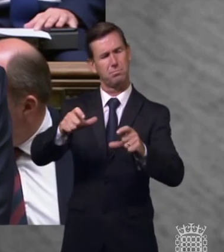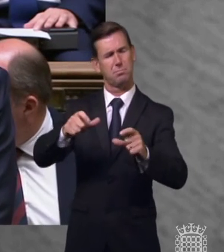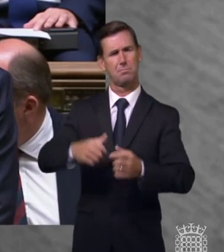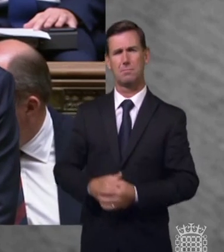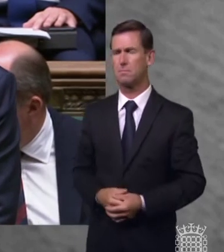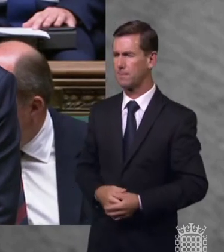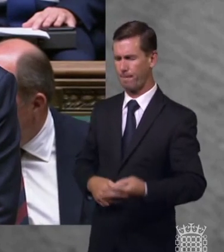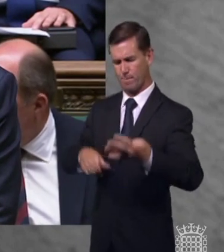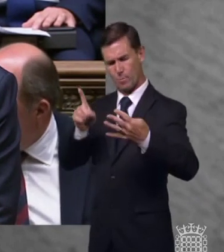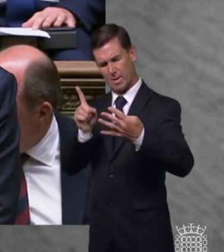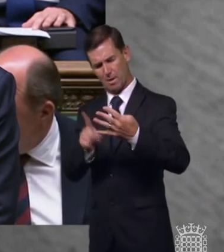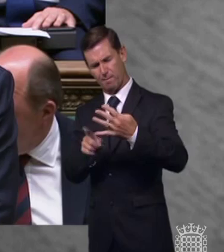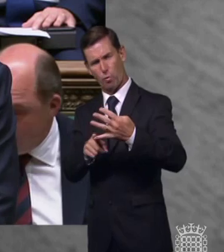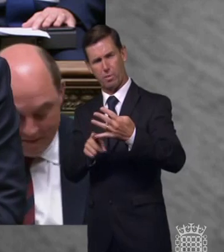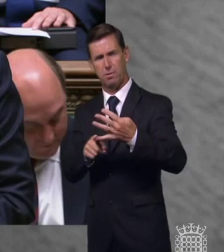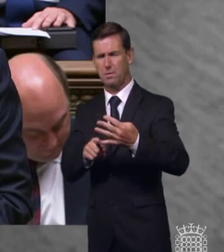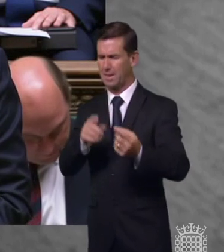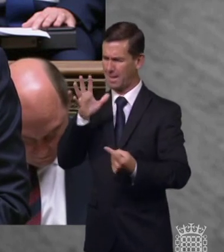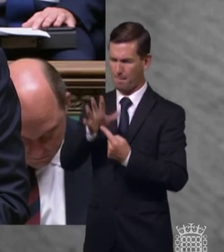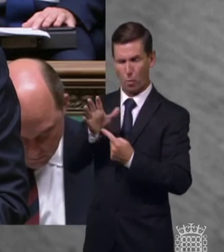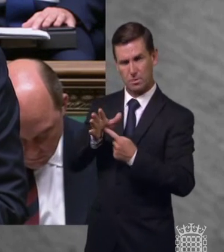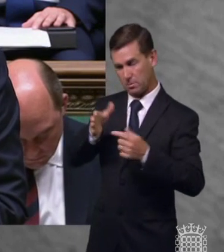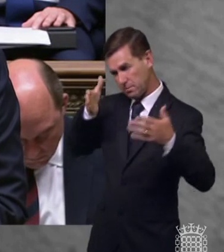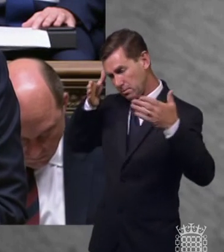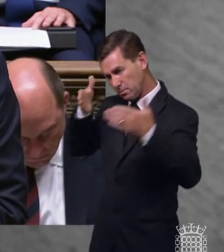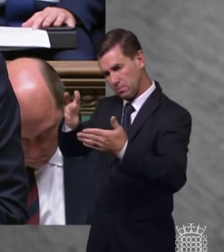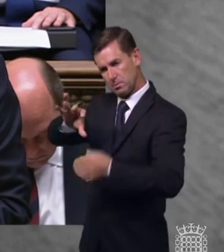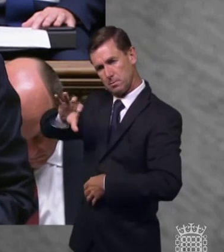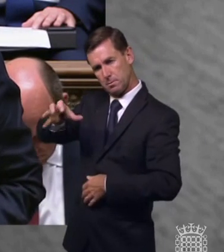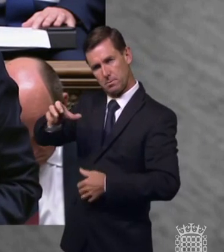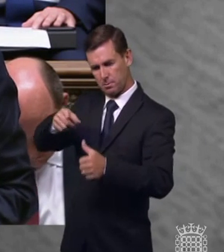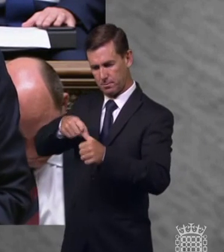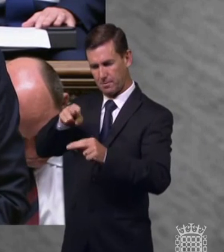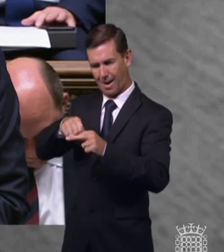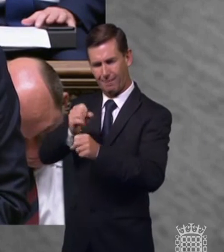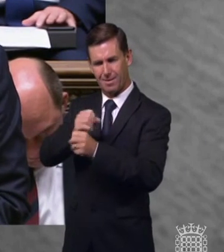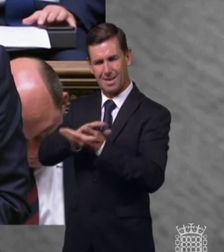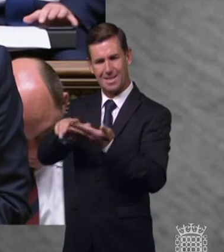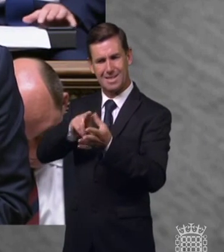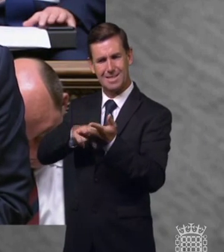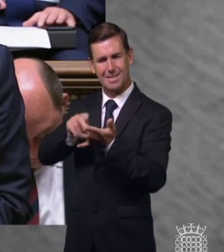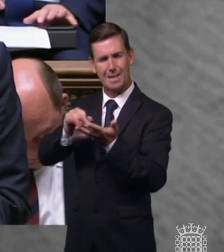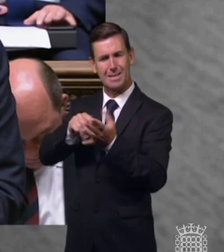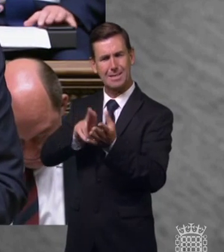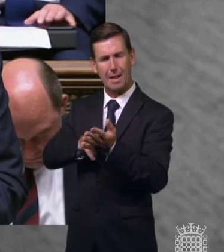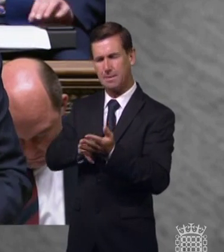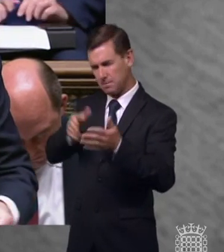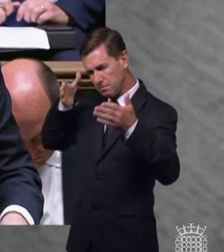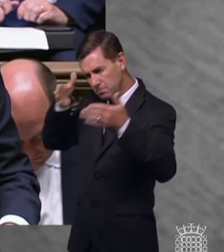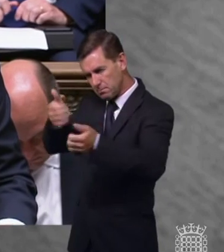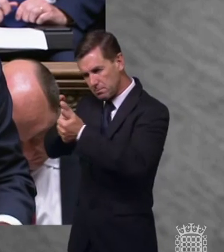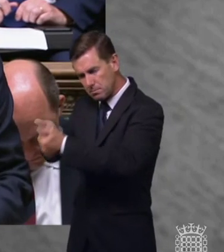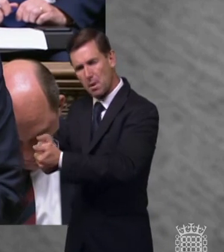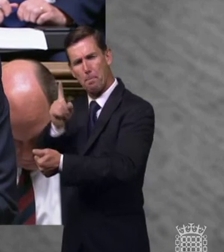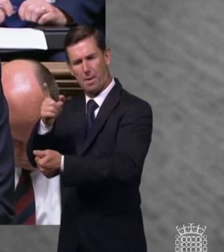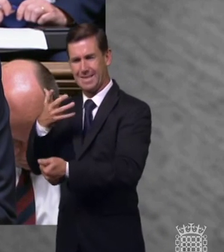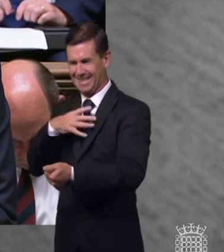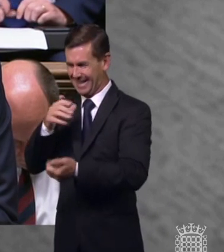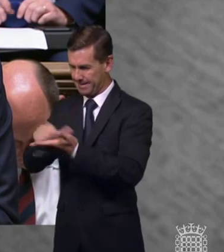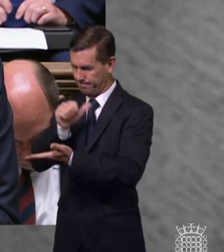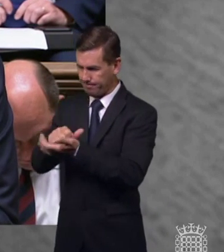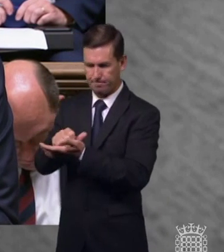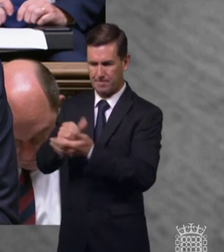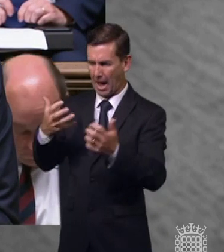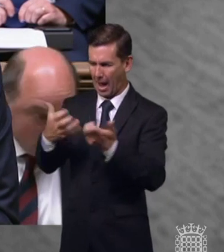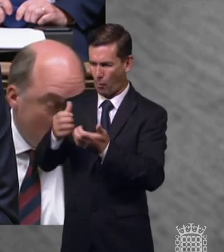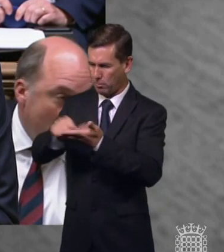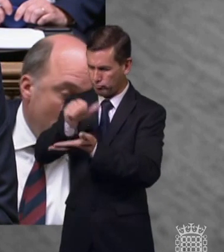Fourthly, while we must focus on the region itself, we will also create safe and legal routes for those Afghans most in need to come and settle here in the UK.